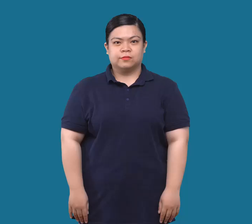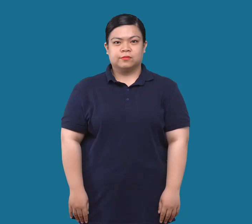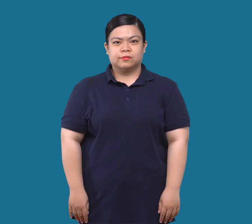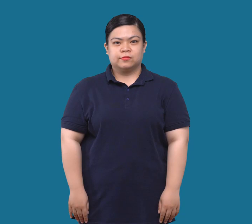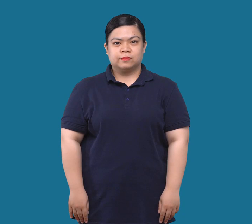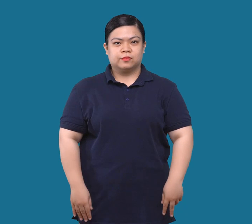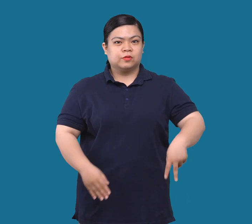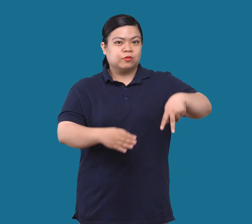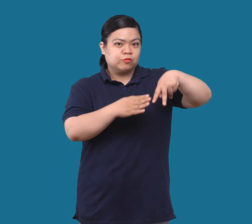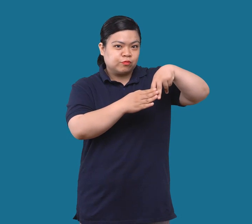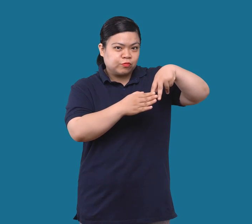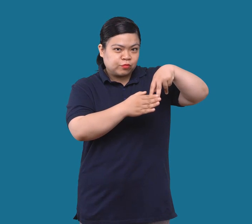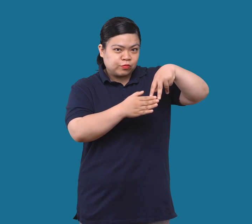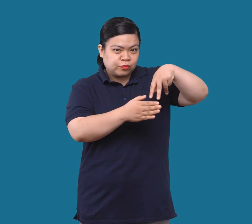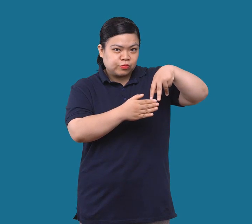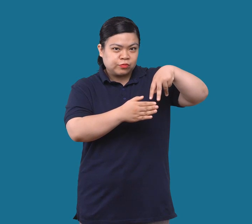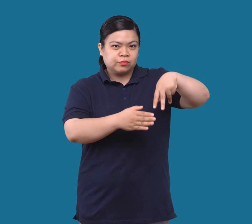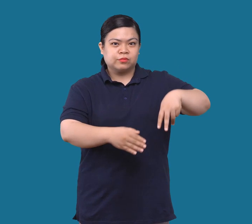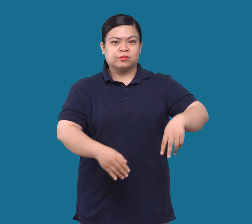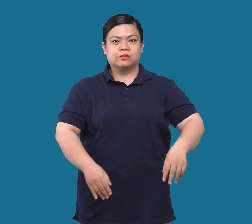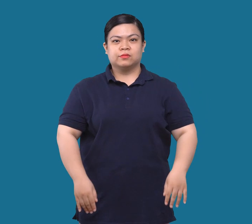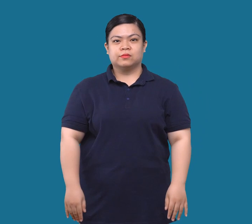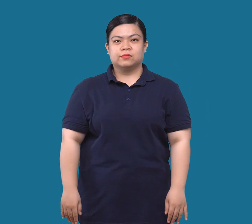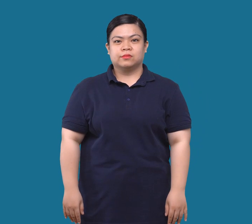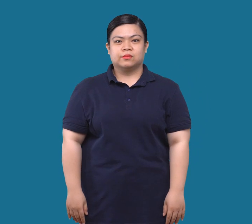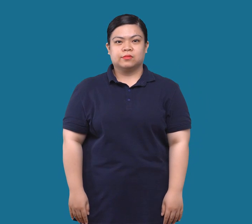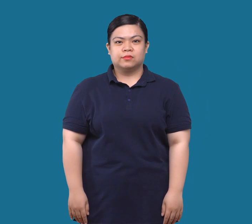rửa chân